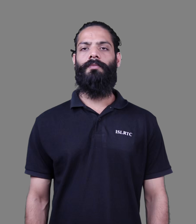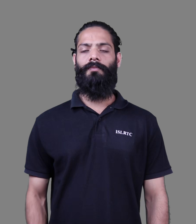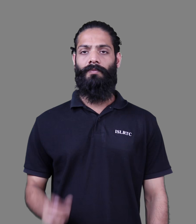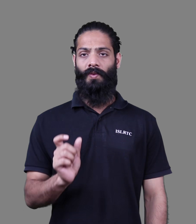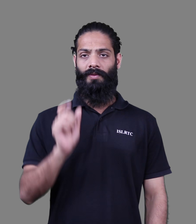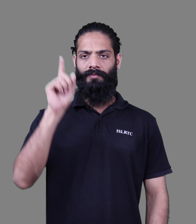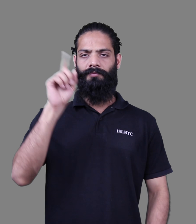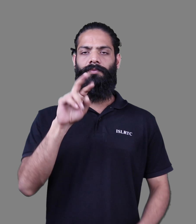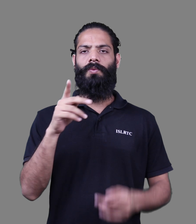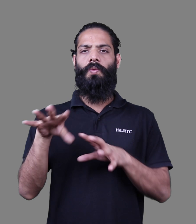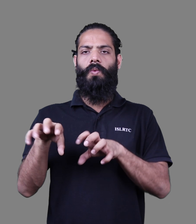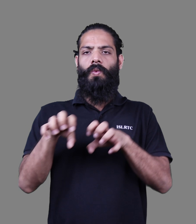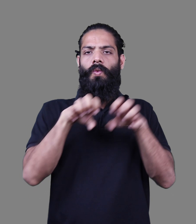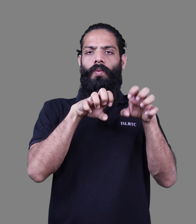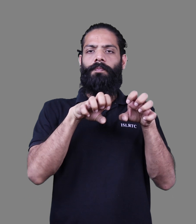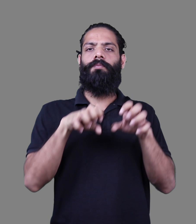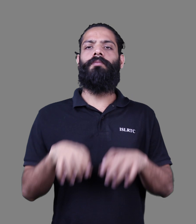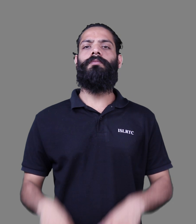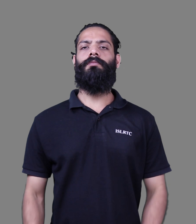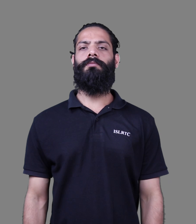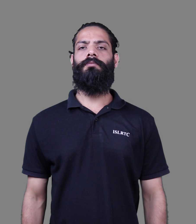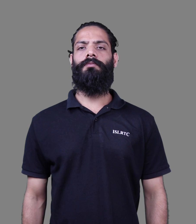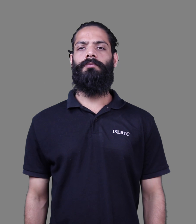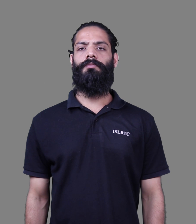Absorption